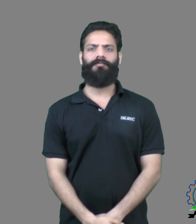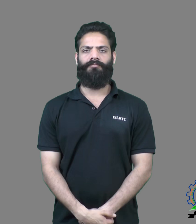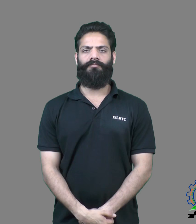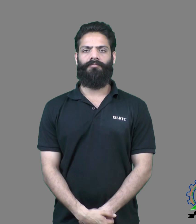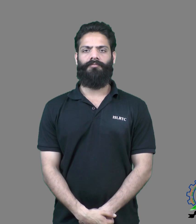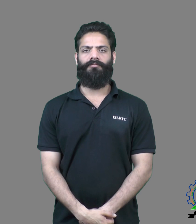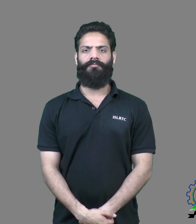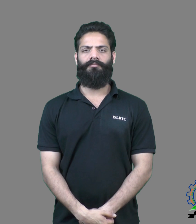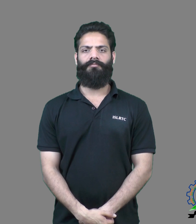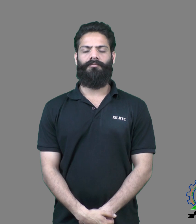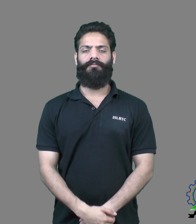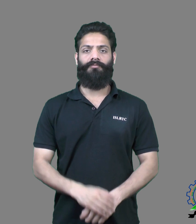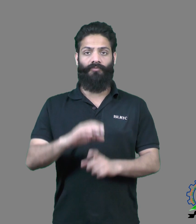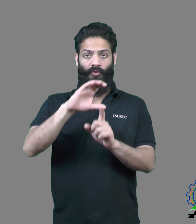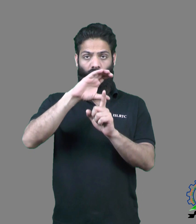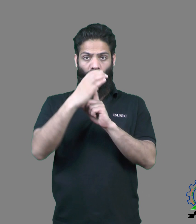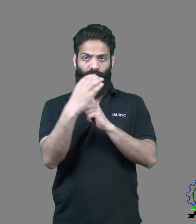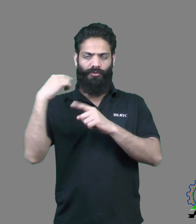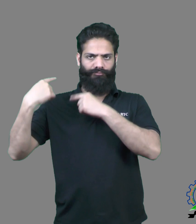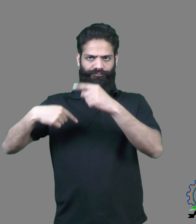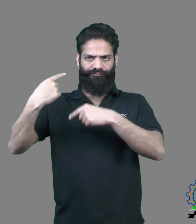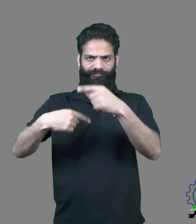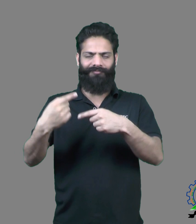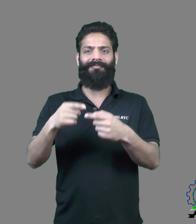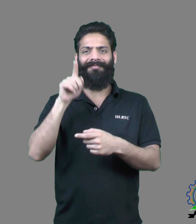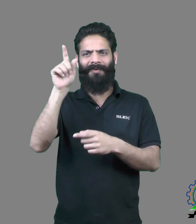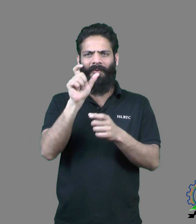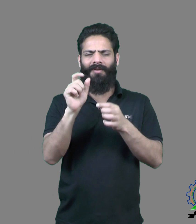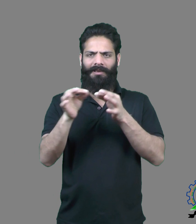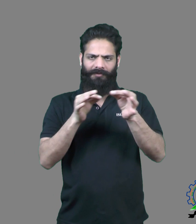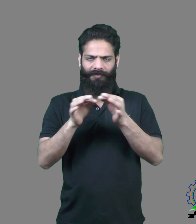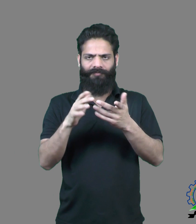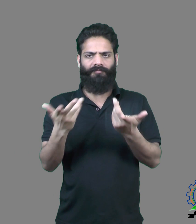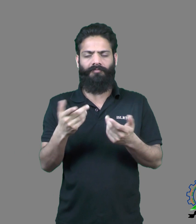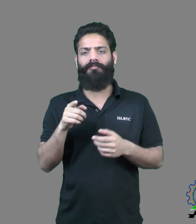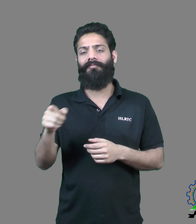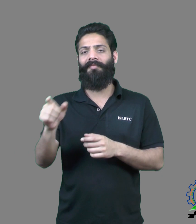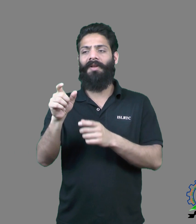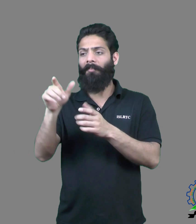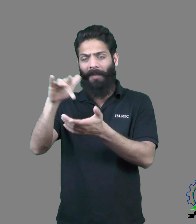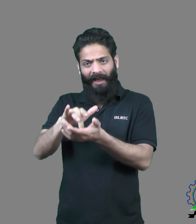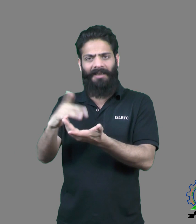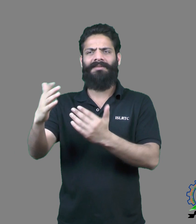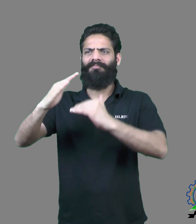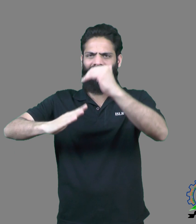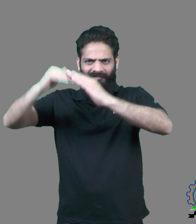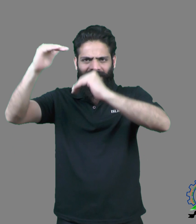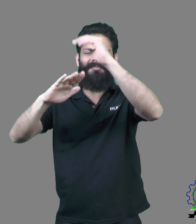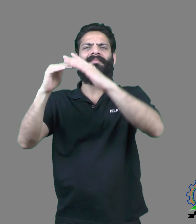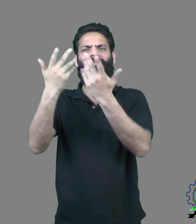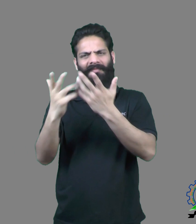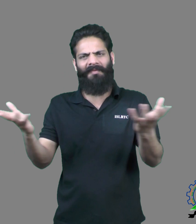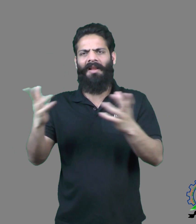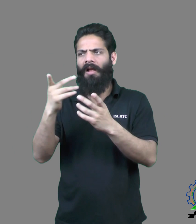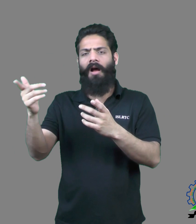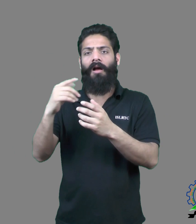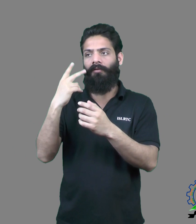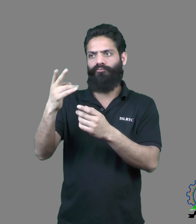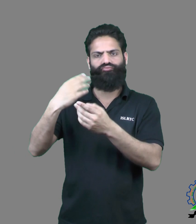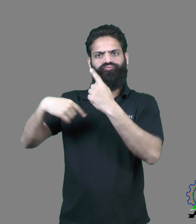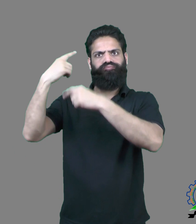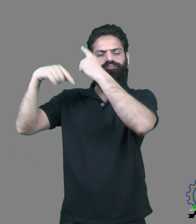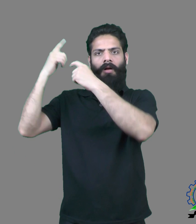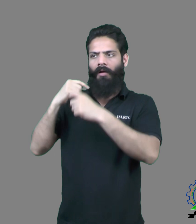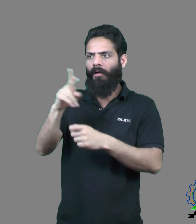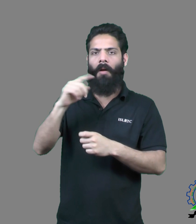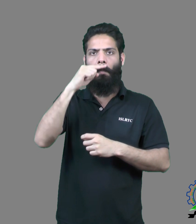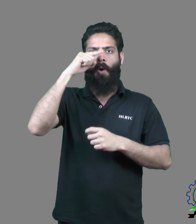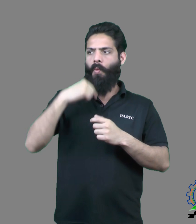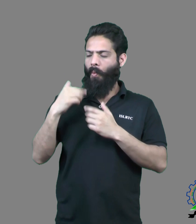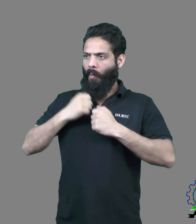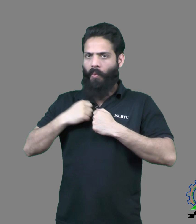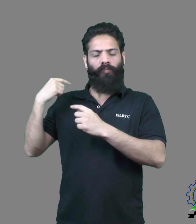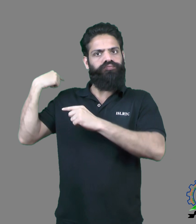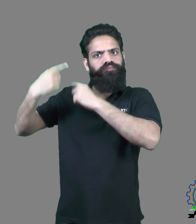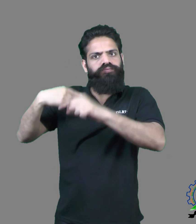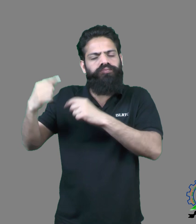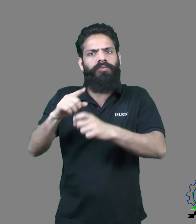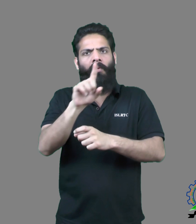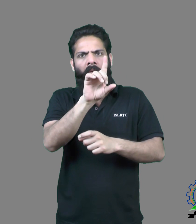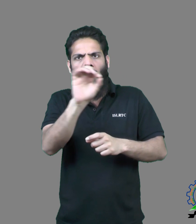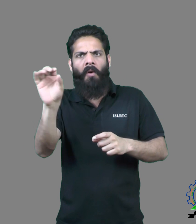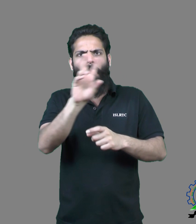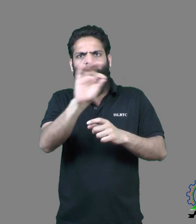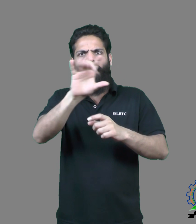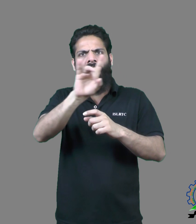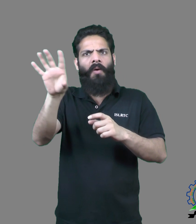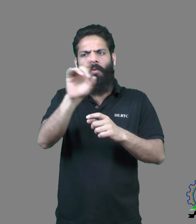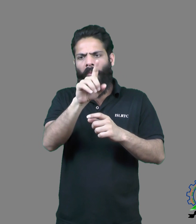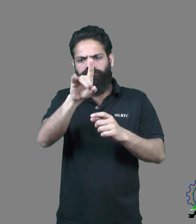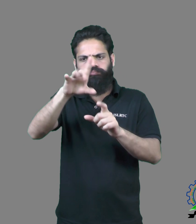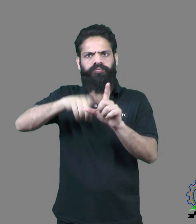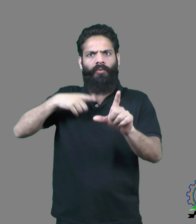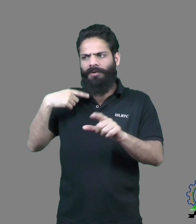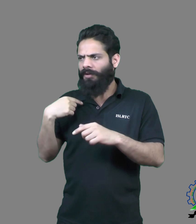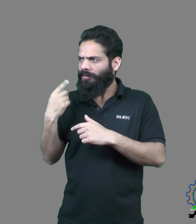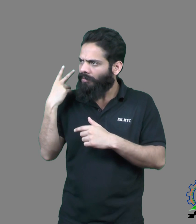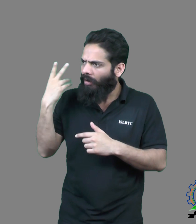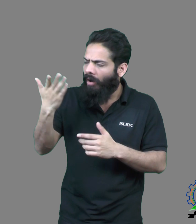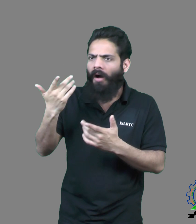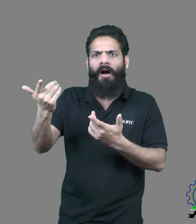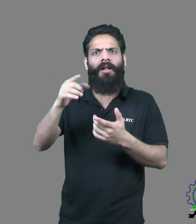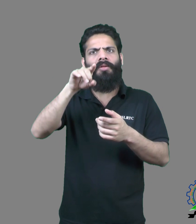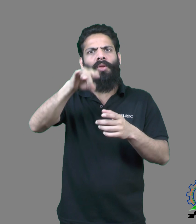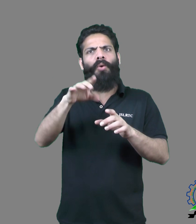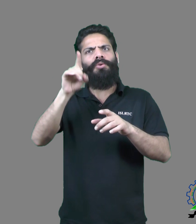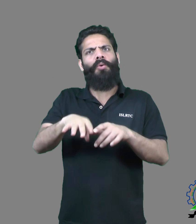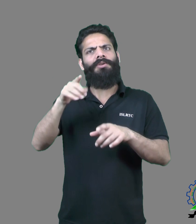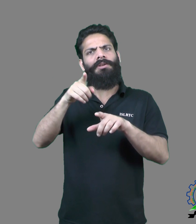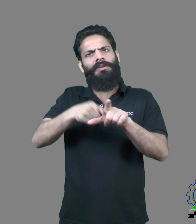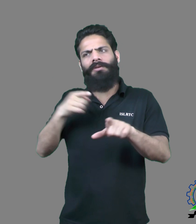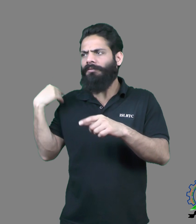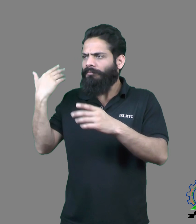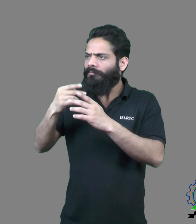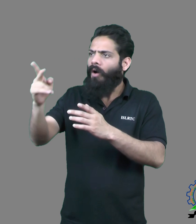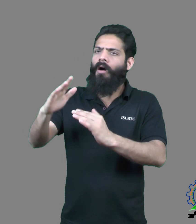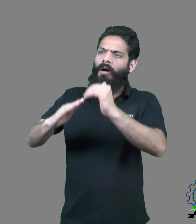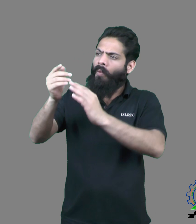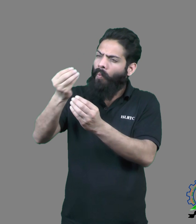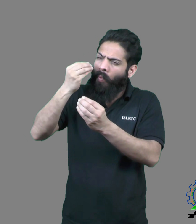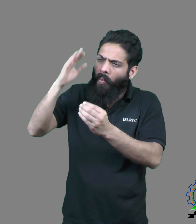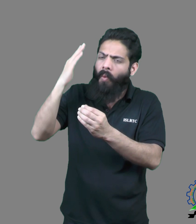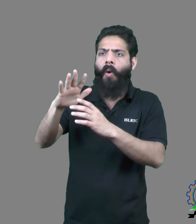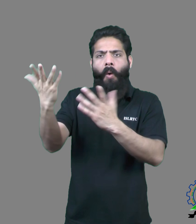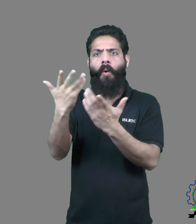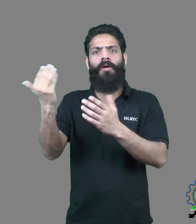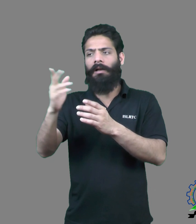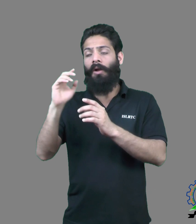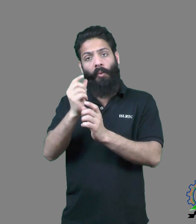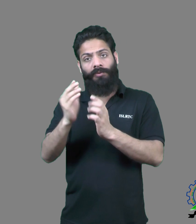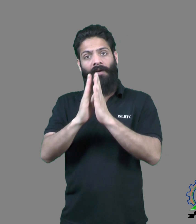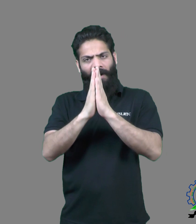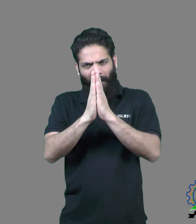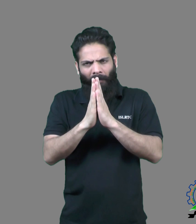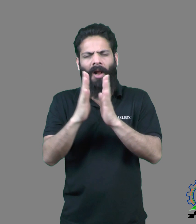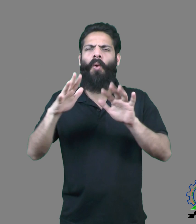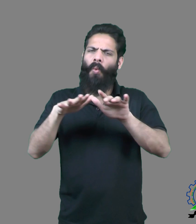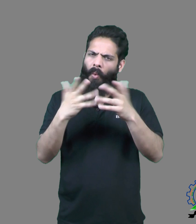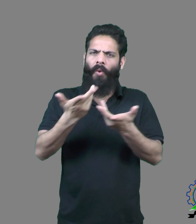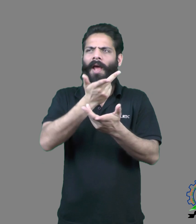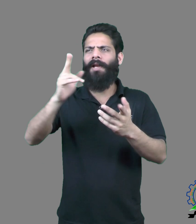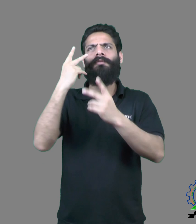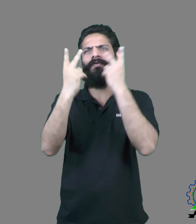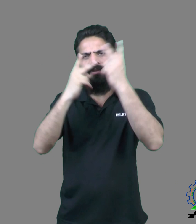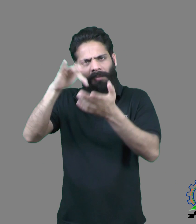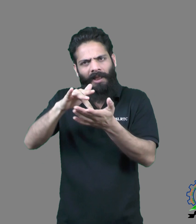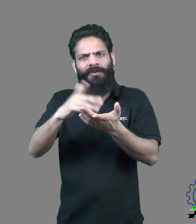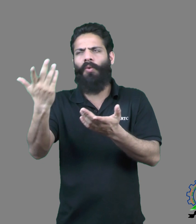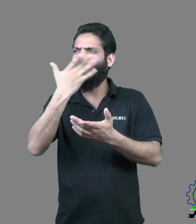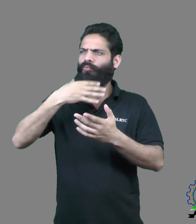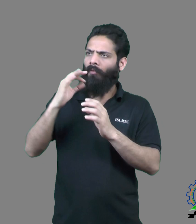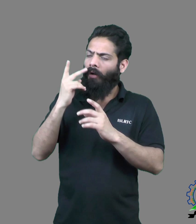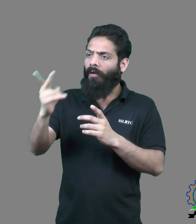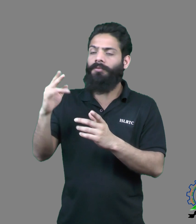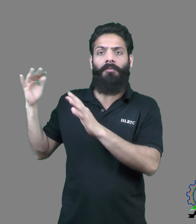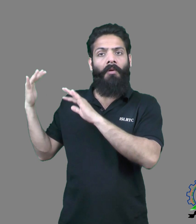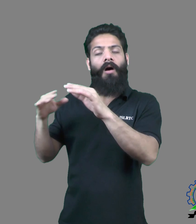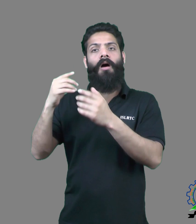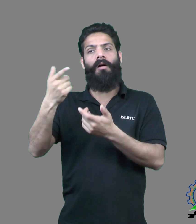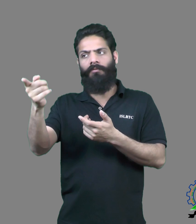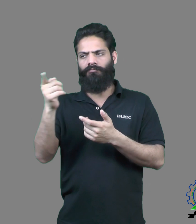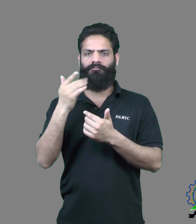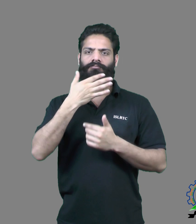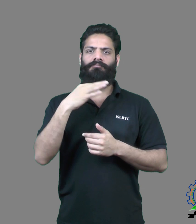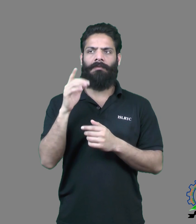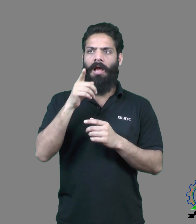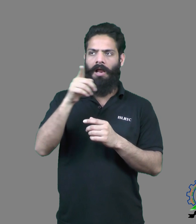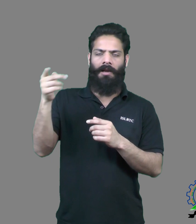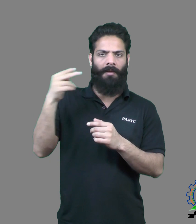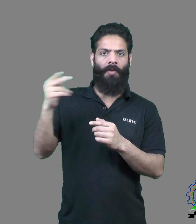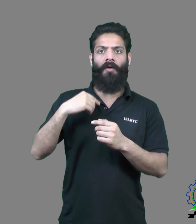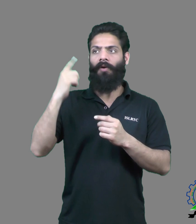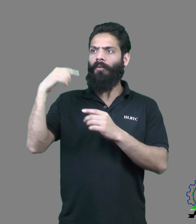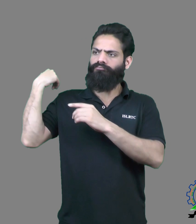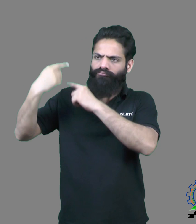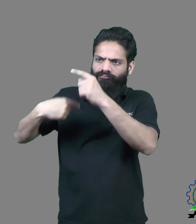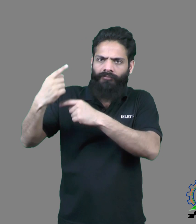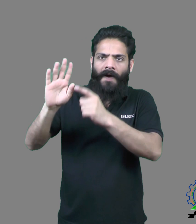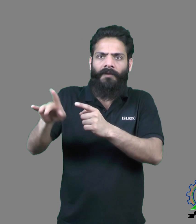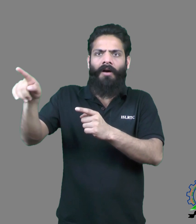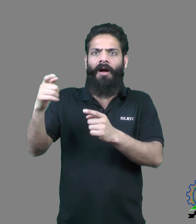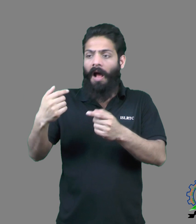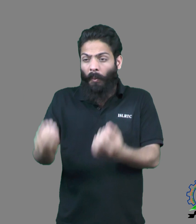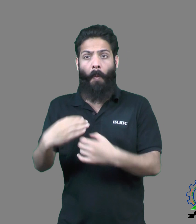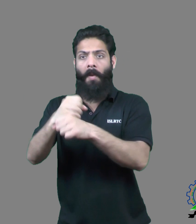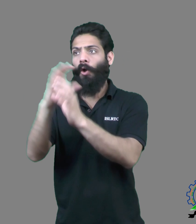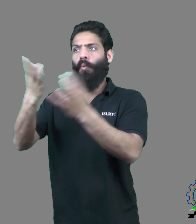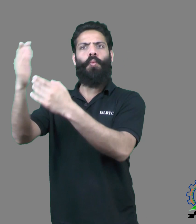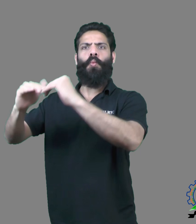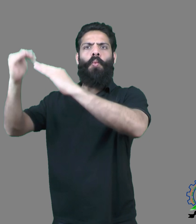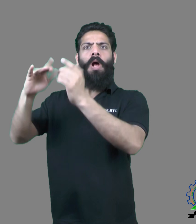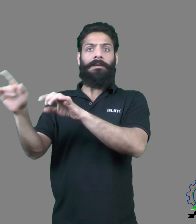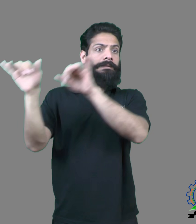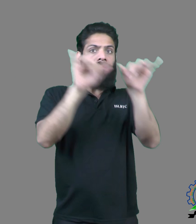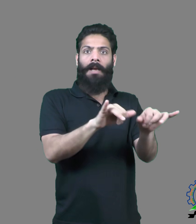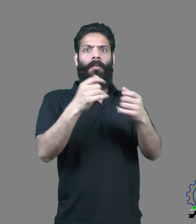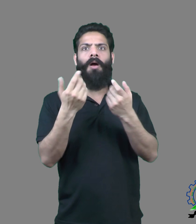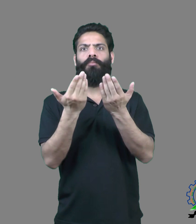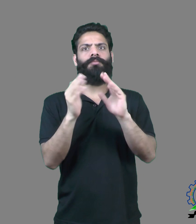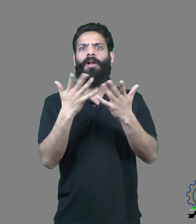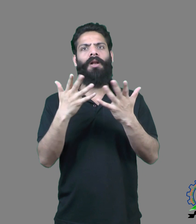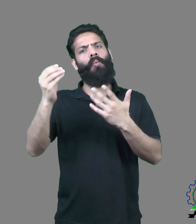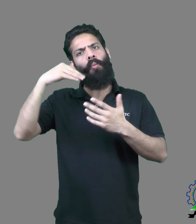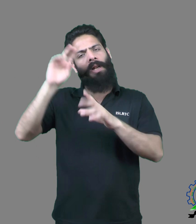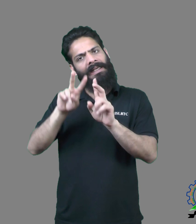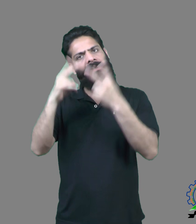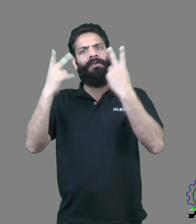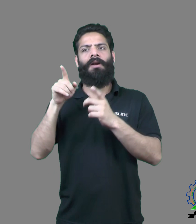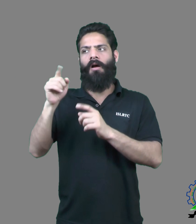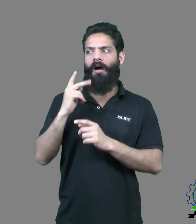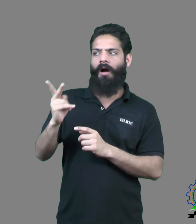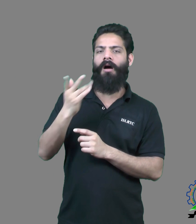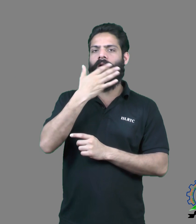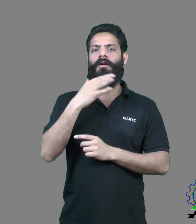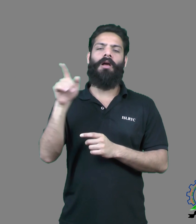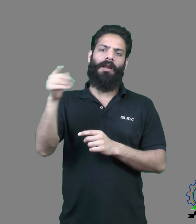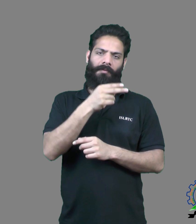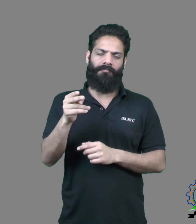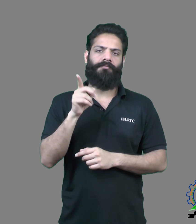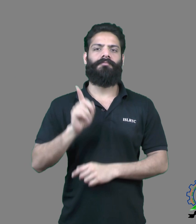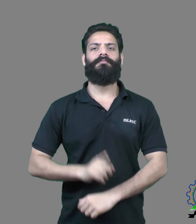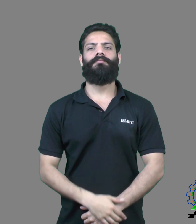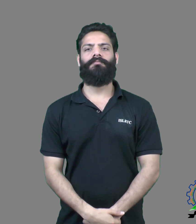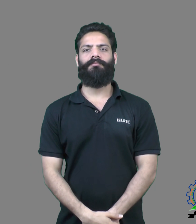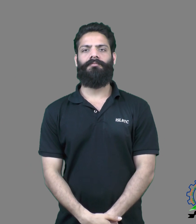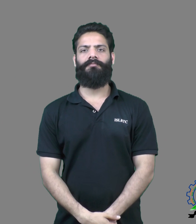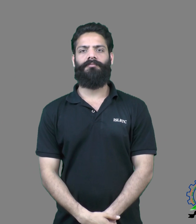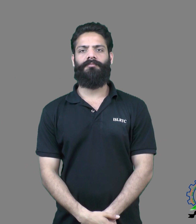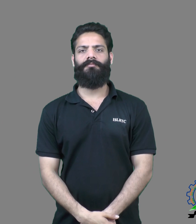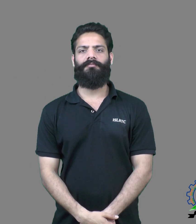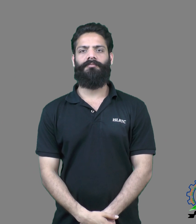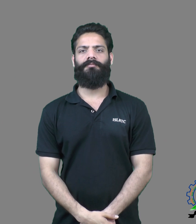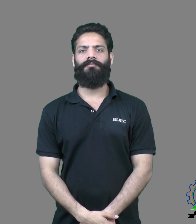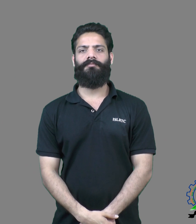Cultural Heritage